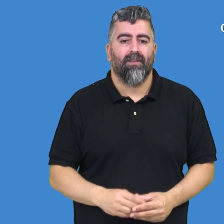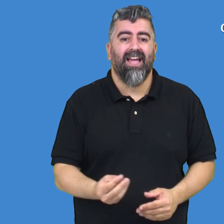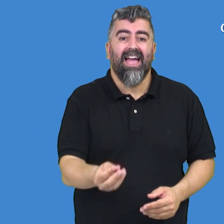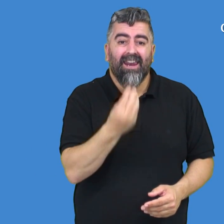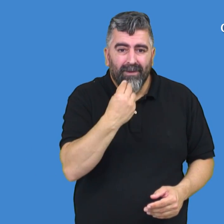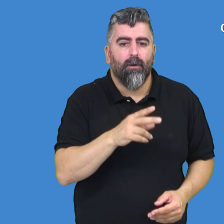comer